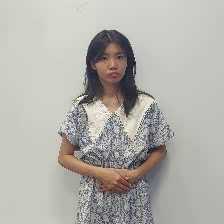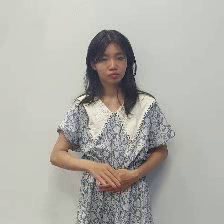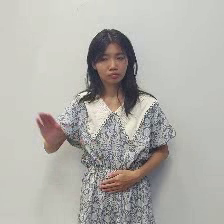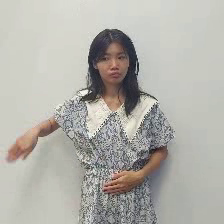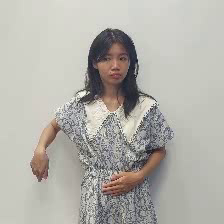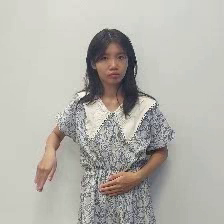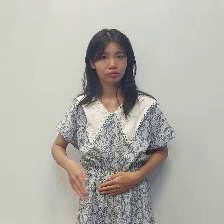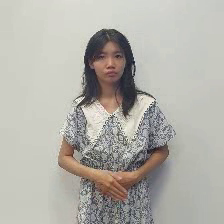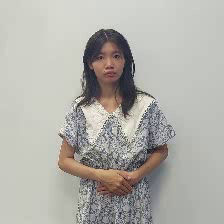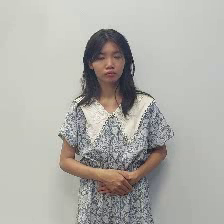Phía sau